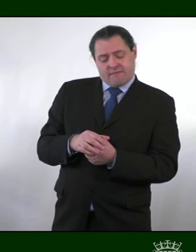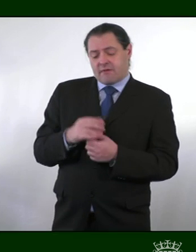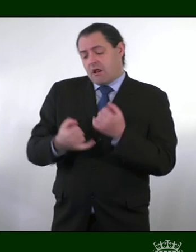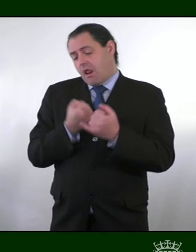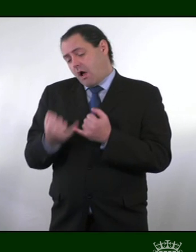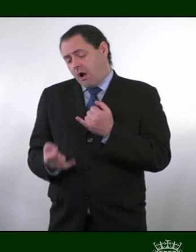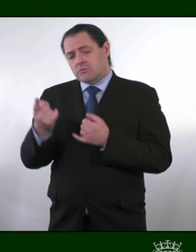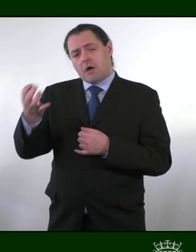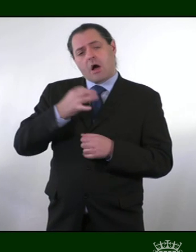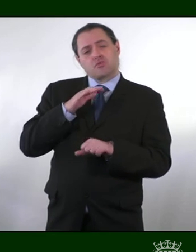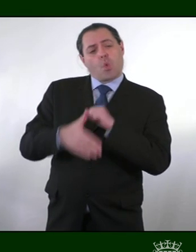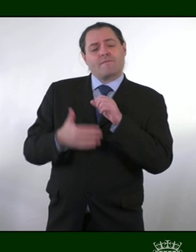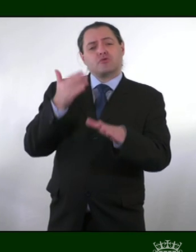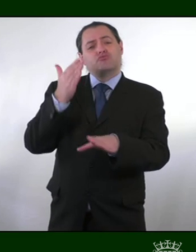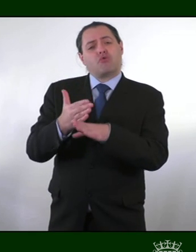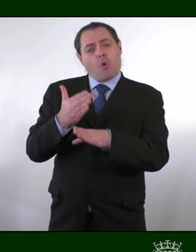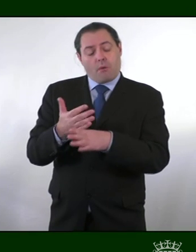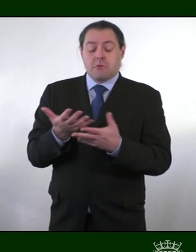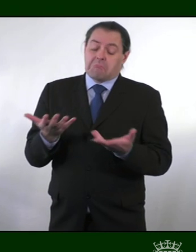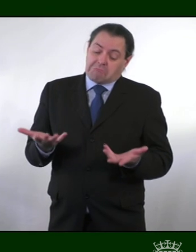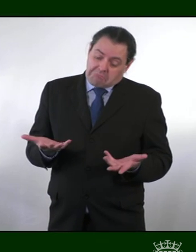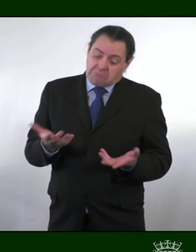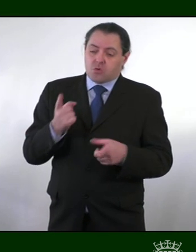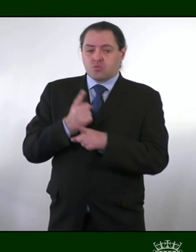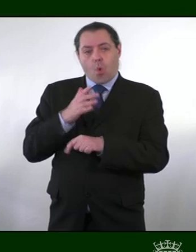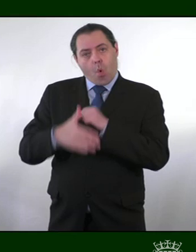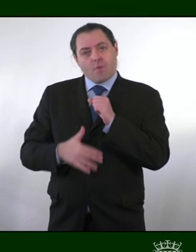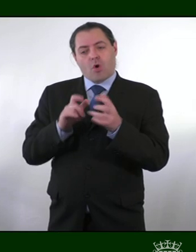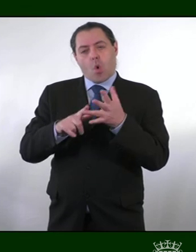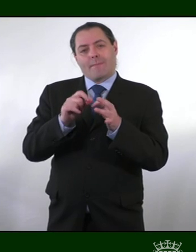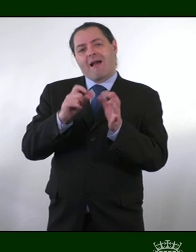The hon. Lady asked about jobs and talked about the OBR.